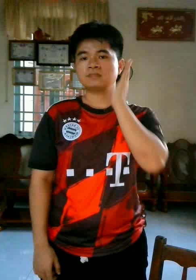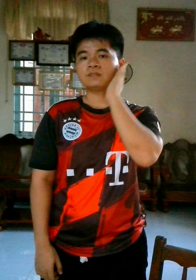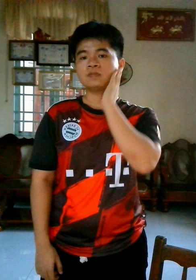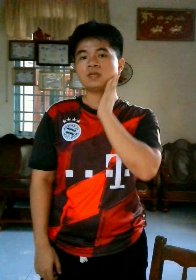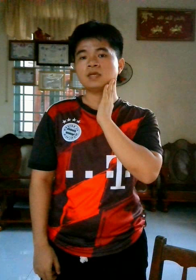dep